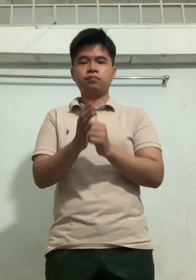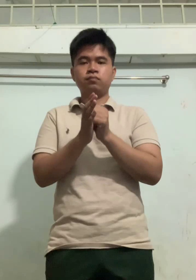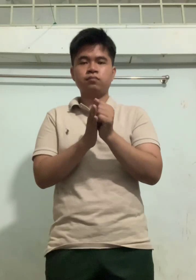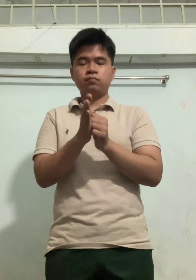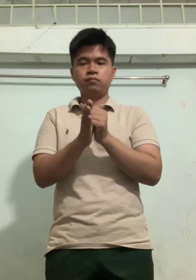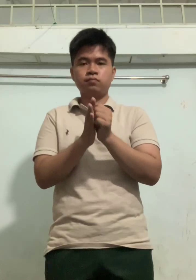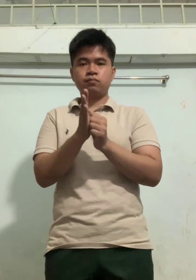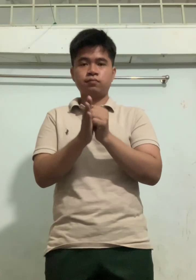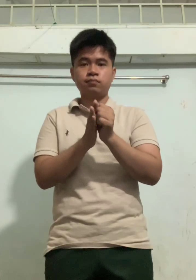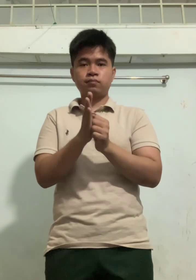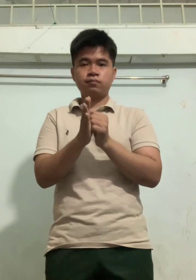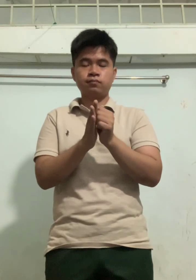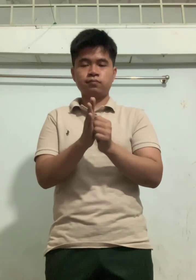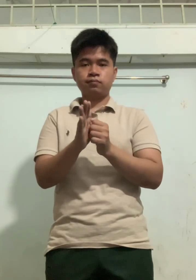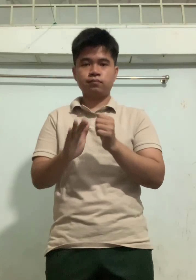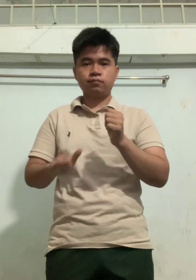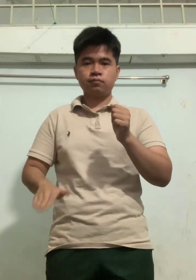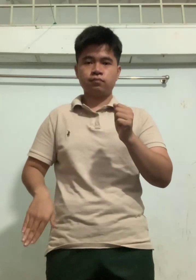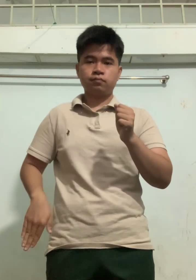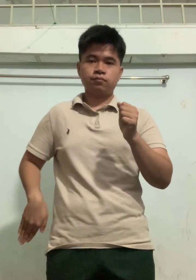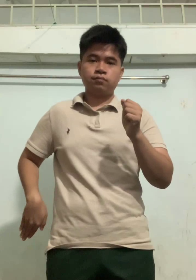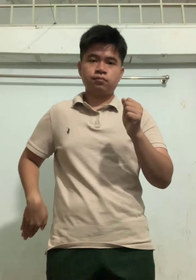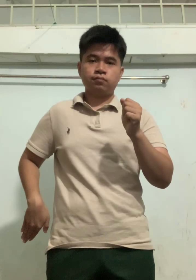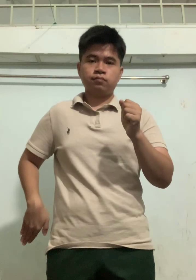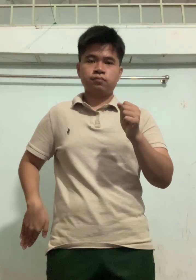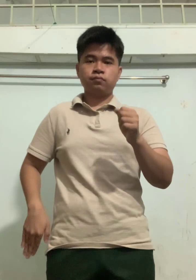thang sau